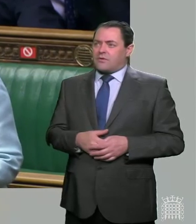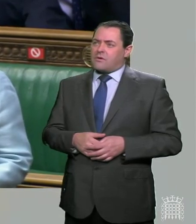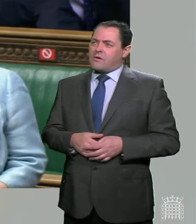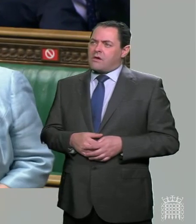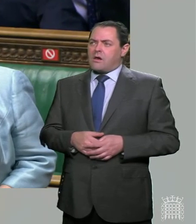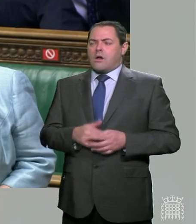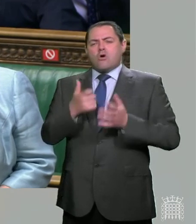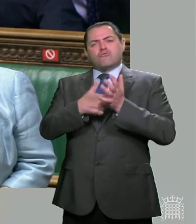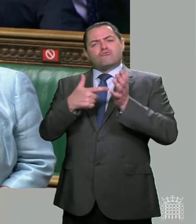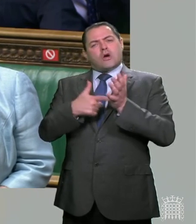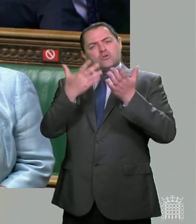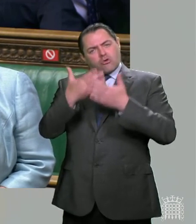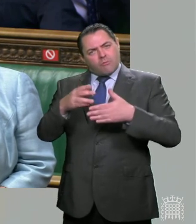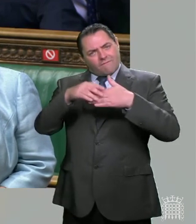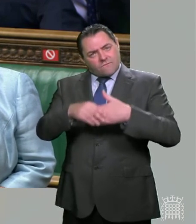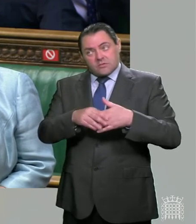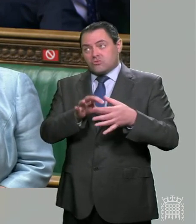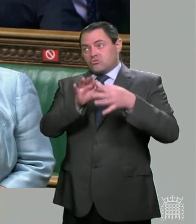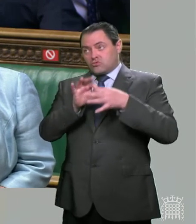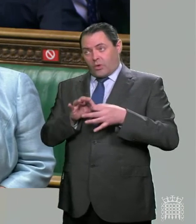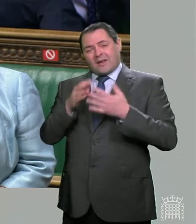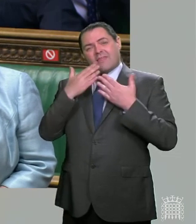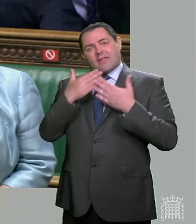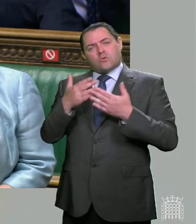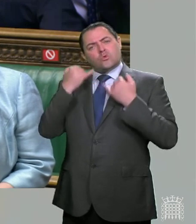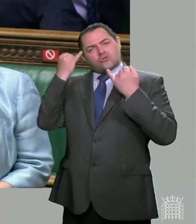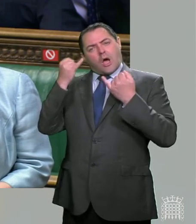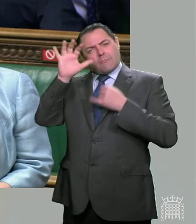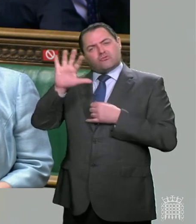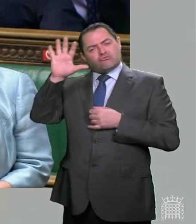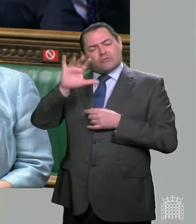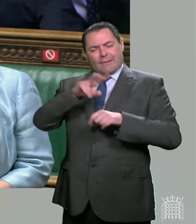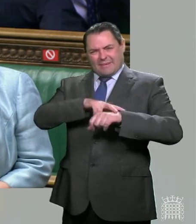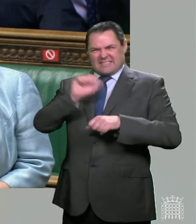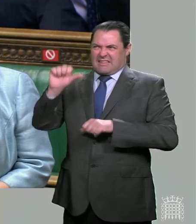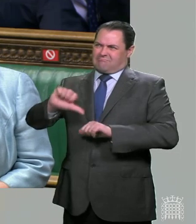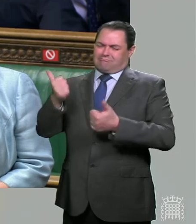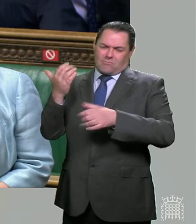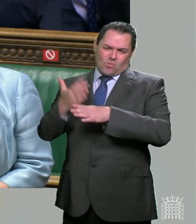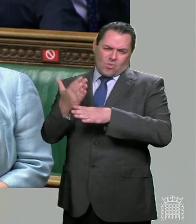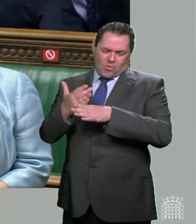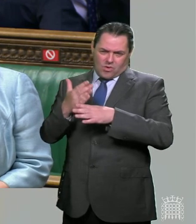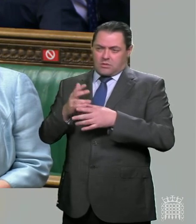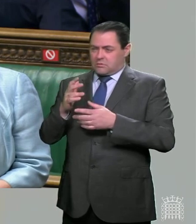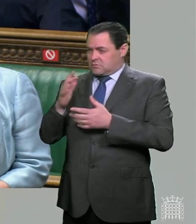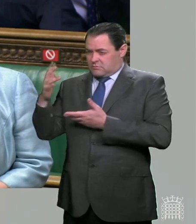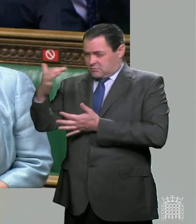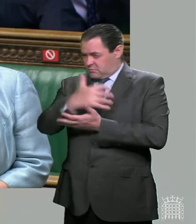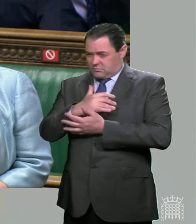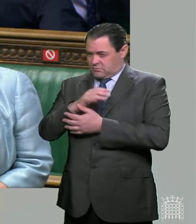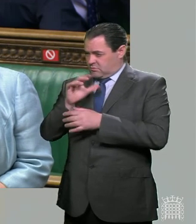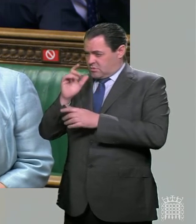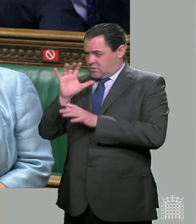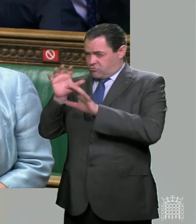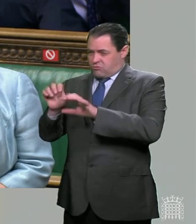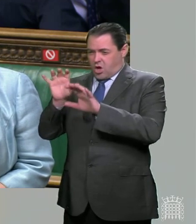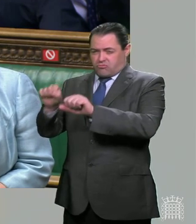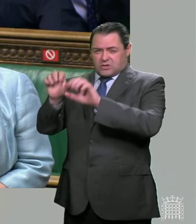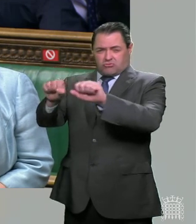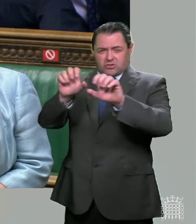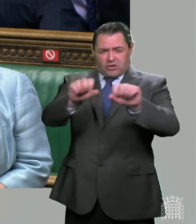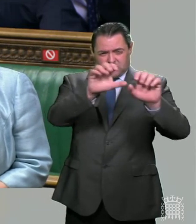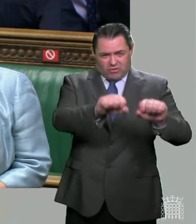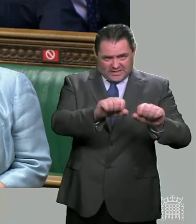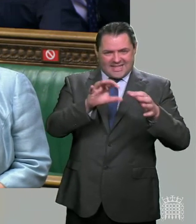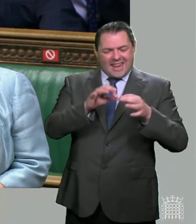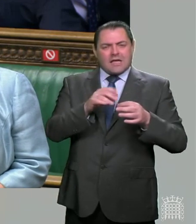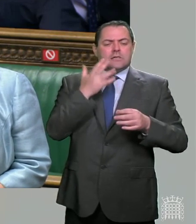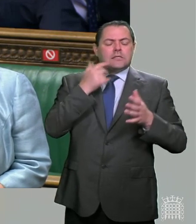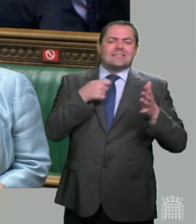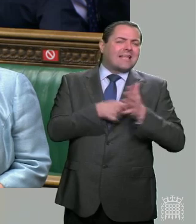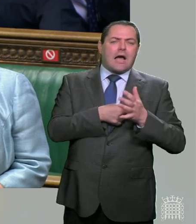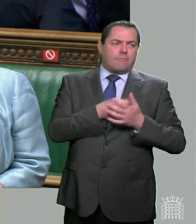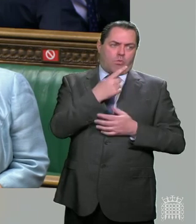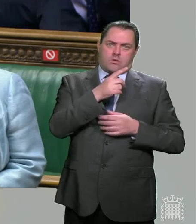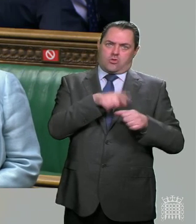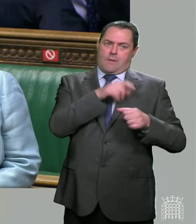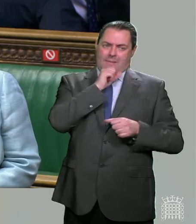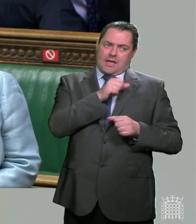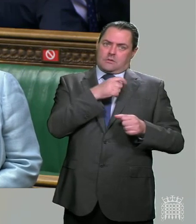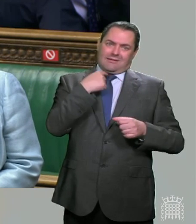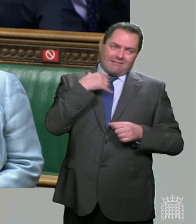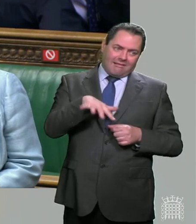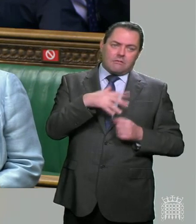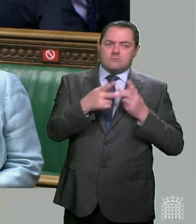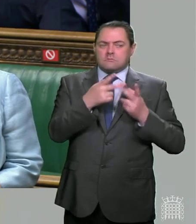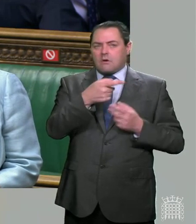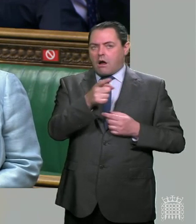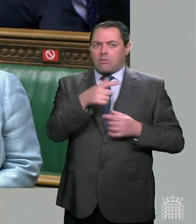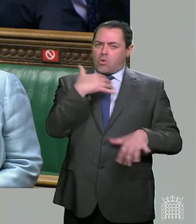Will my right honourable Friend the Prime Minister join me in thanking Derbyshire police for their excellent work in rounding up, arresting and charging people involved in the recent incidents of stabbing, where one young man was murdered and others were badly hurt?